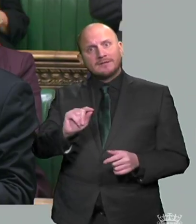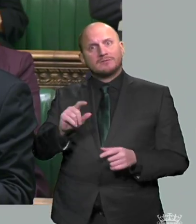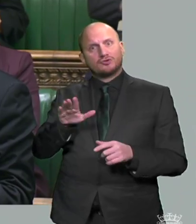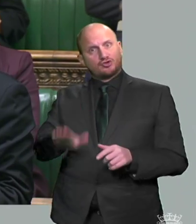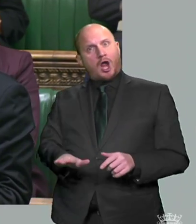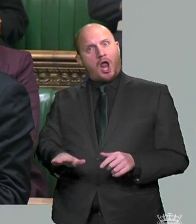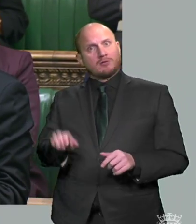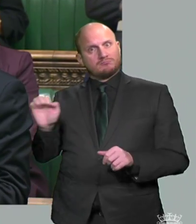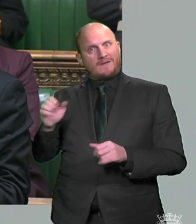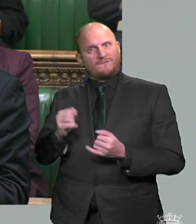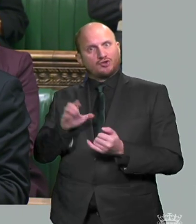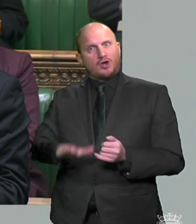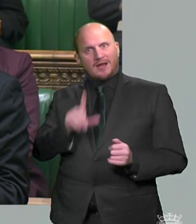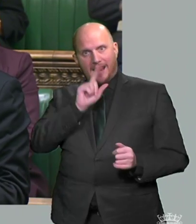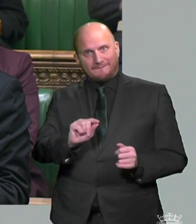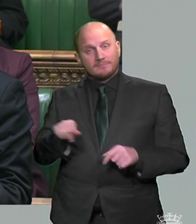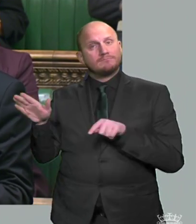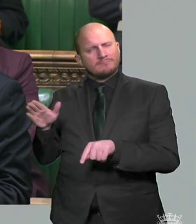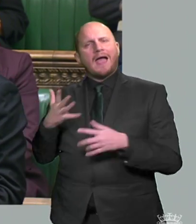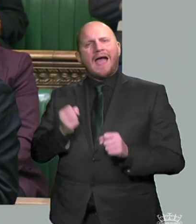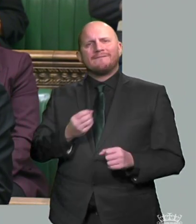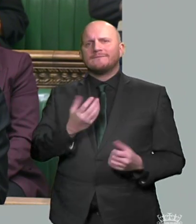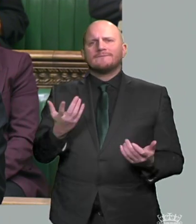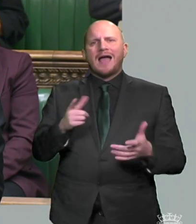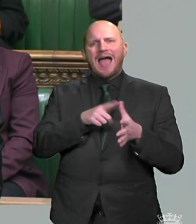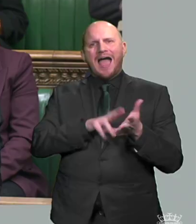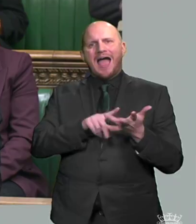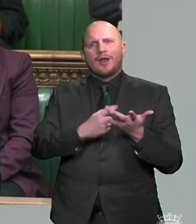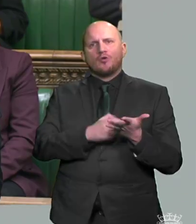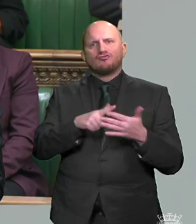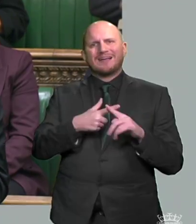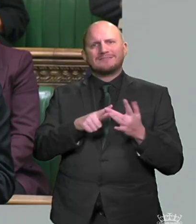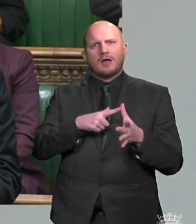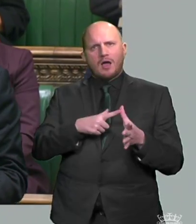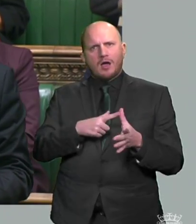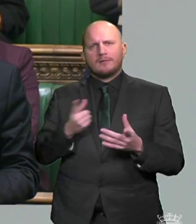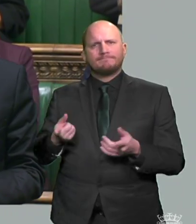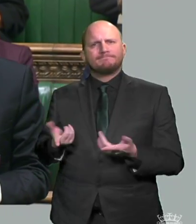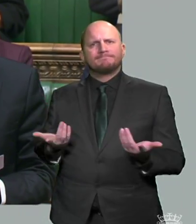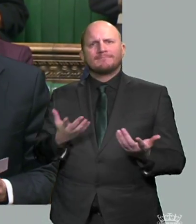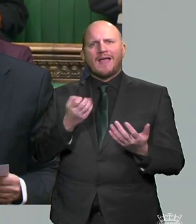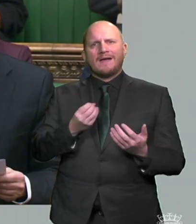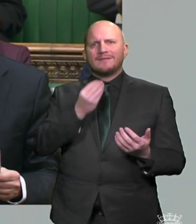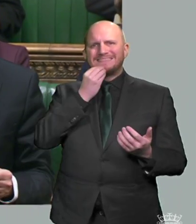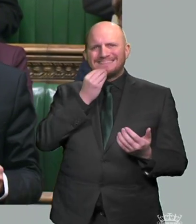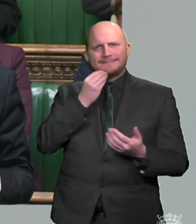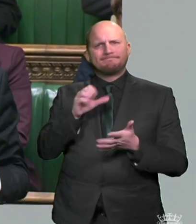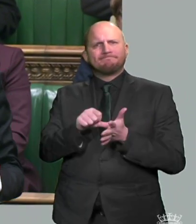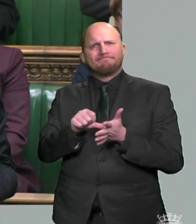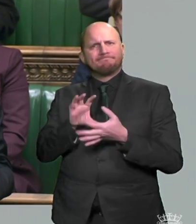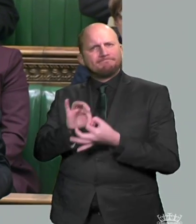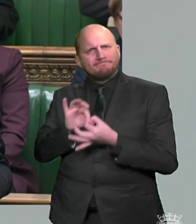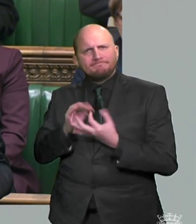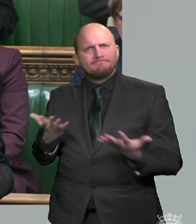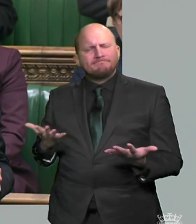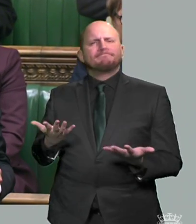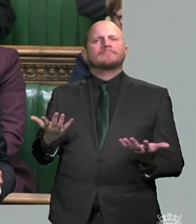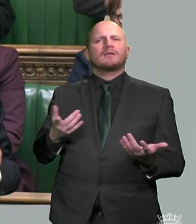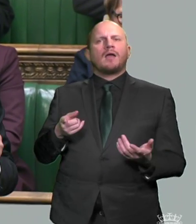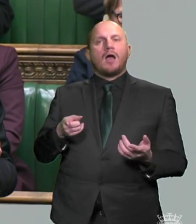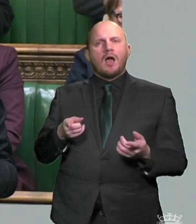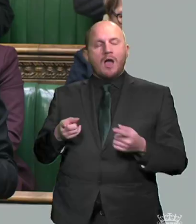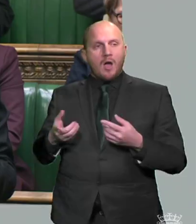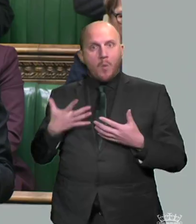She was forced to spend a year in hospital in Sheffield, 40 miles away, because there were no beds in Leeds for children with those eating disorders.